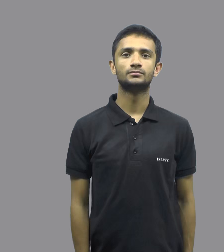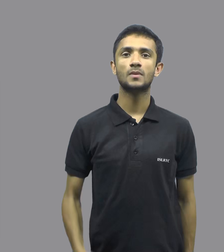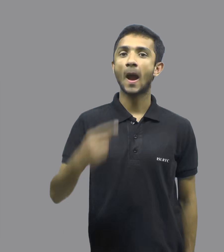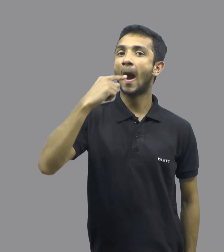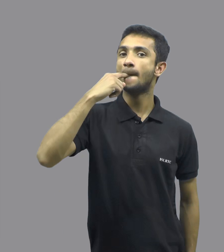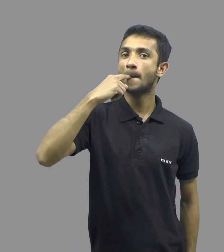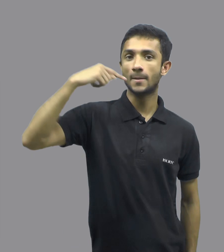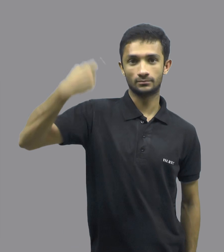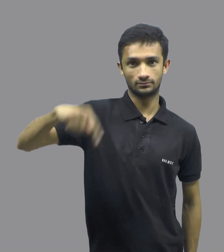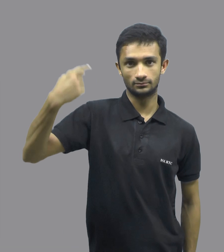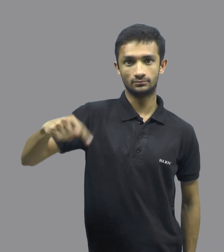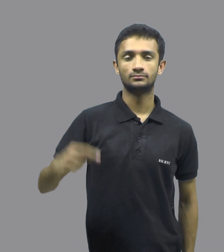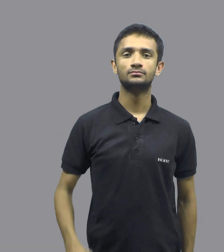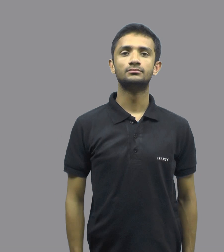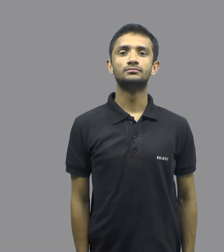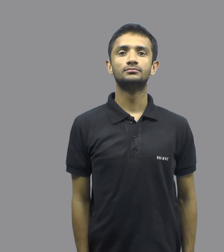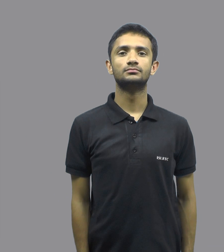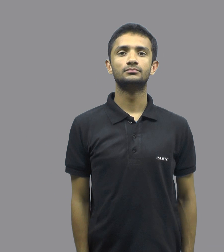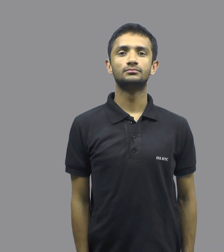Thermometer